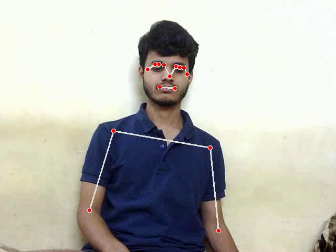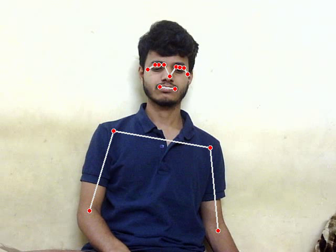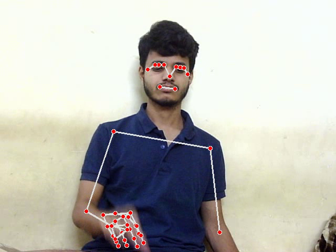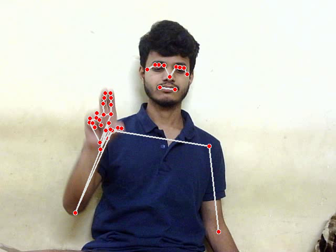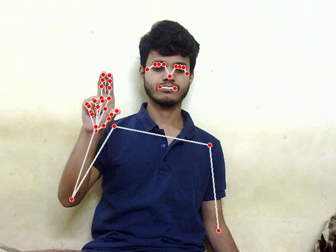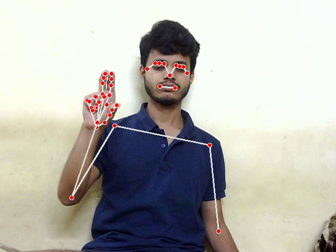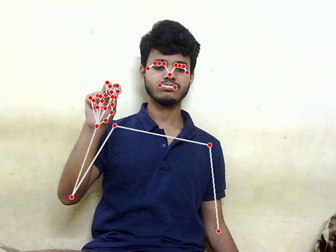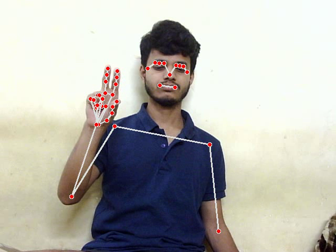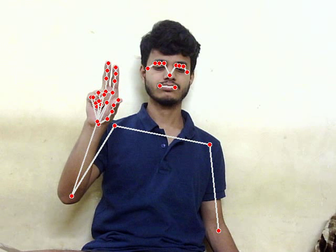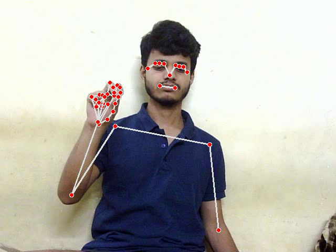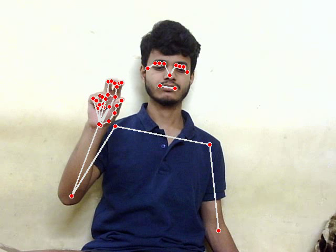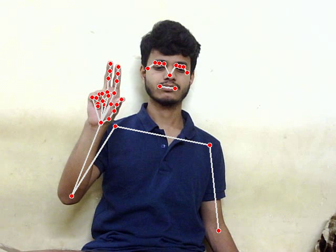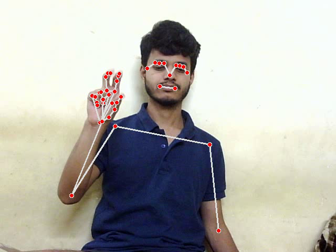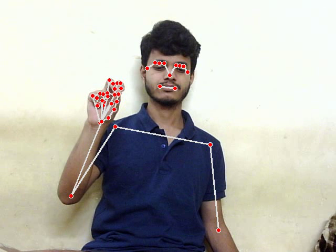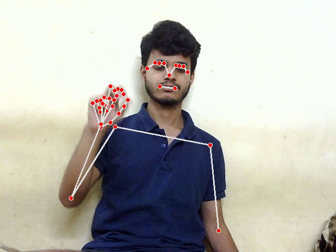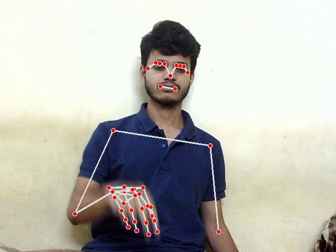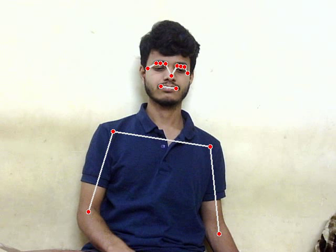no